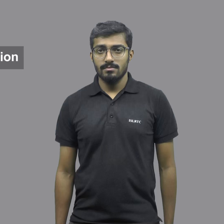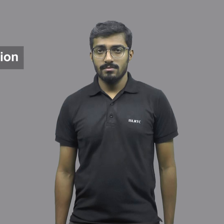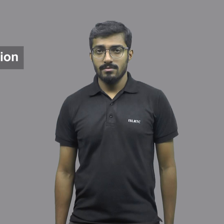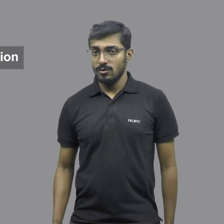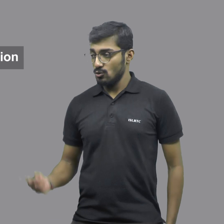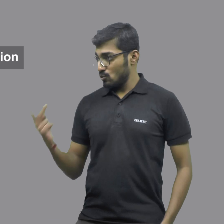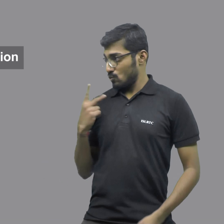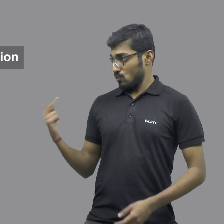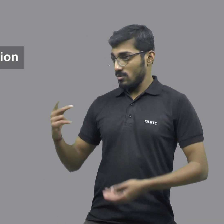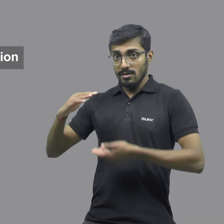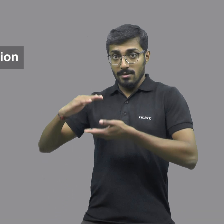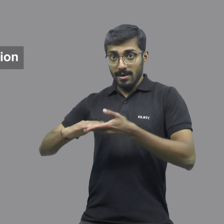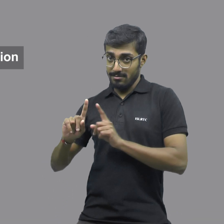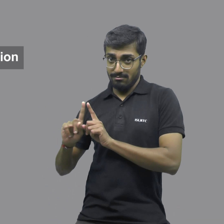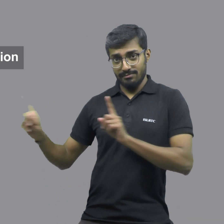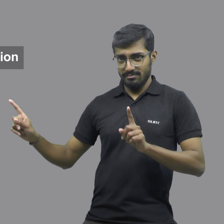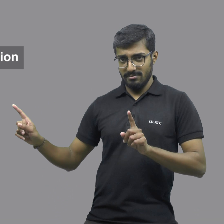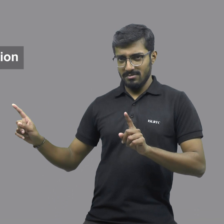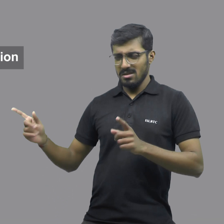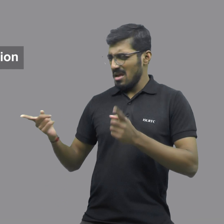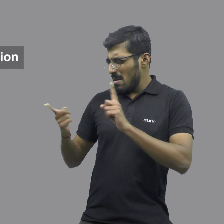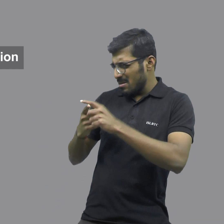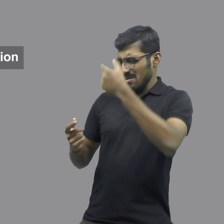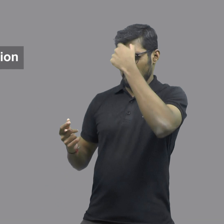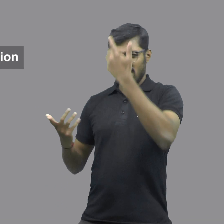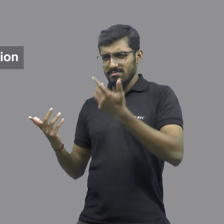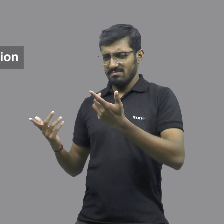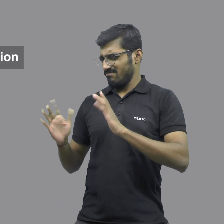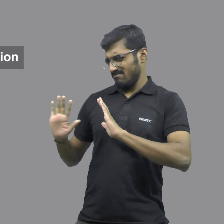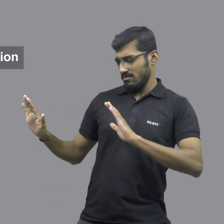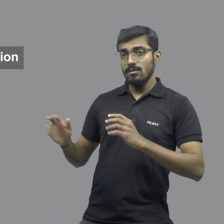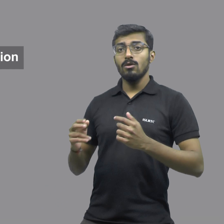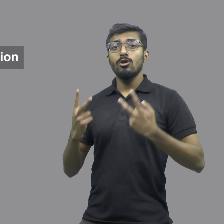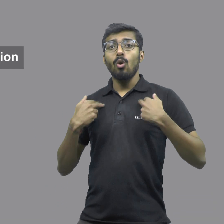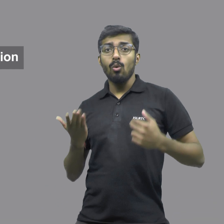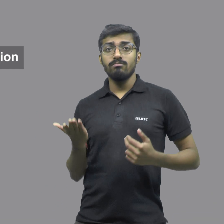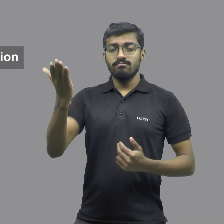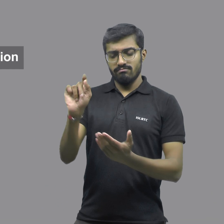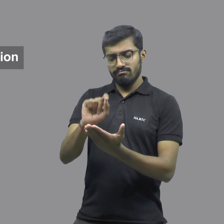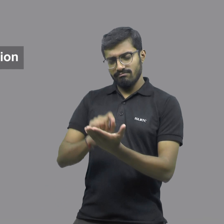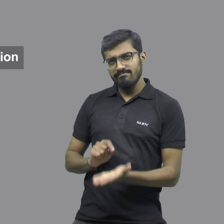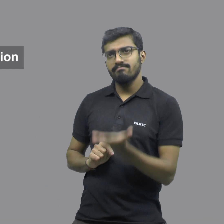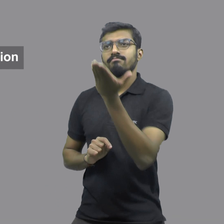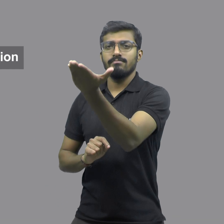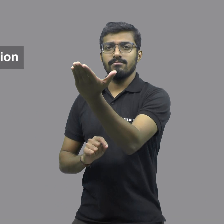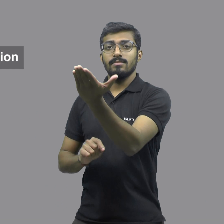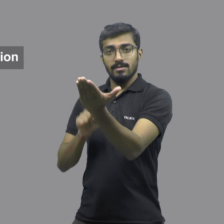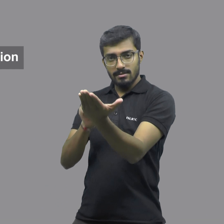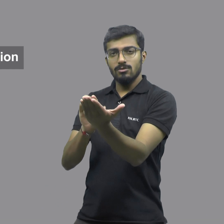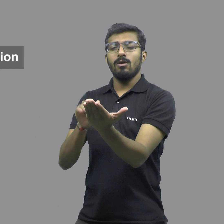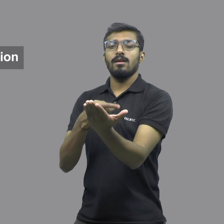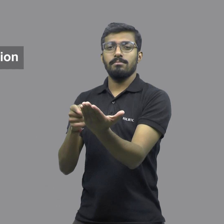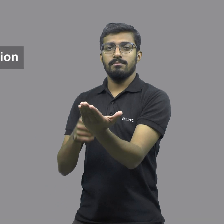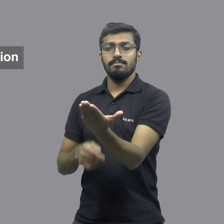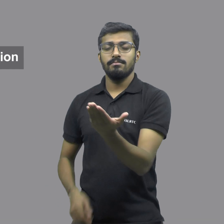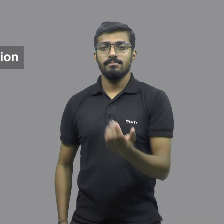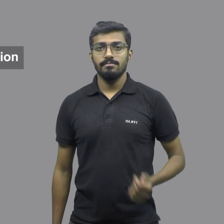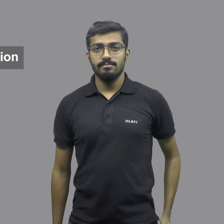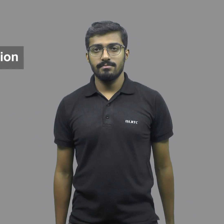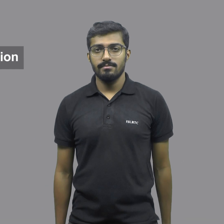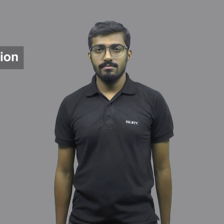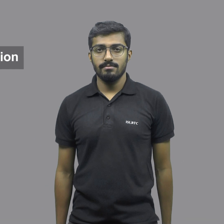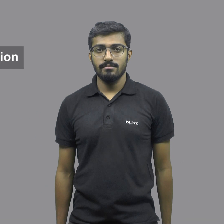Divorce Petition